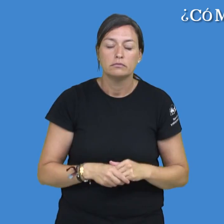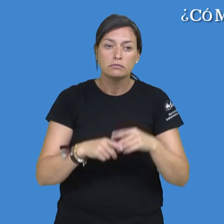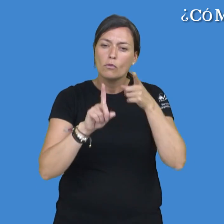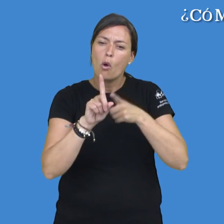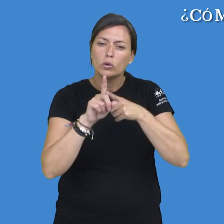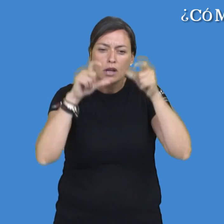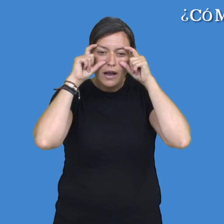usar